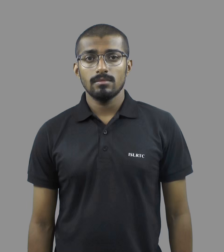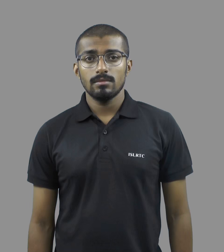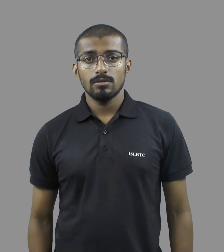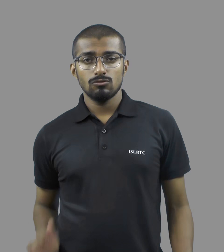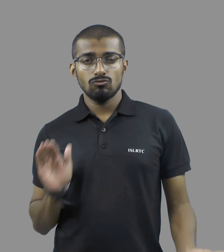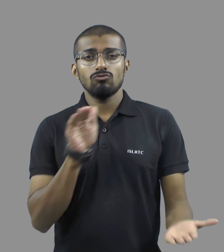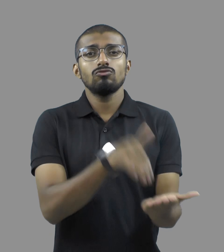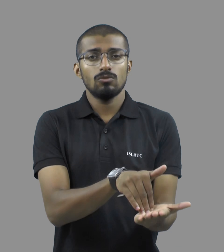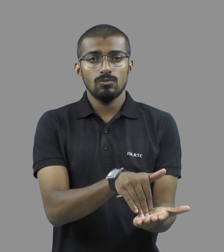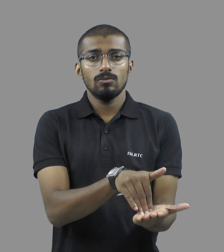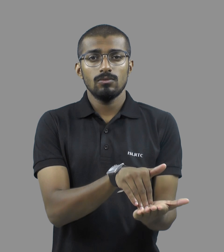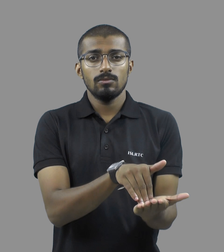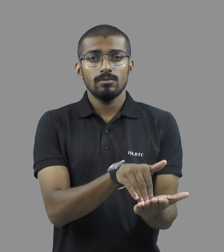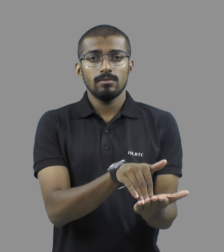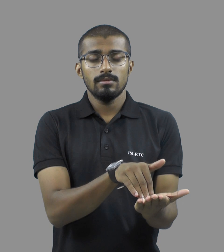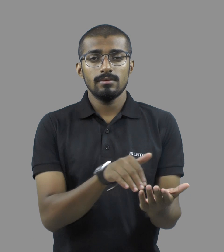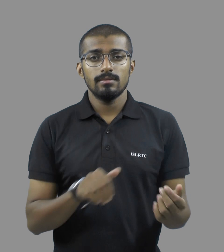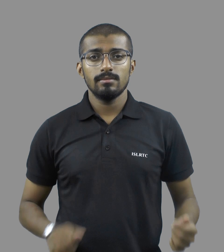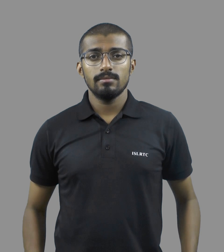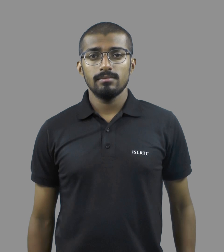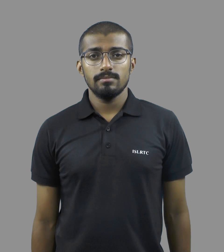Join